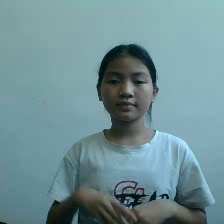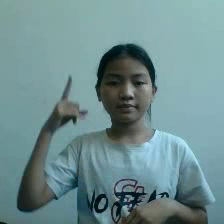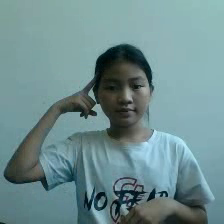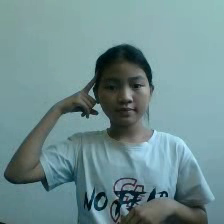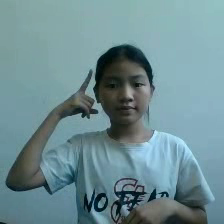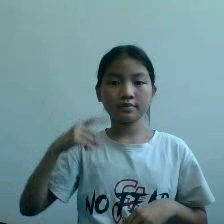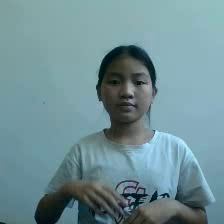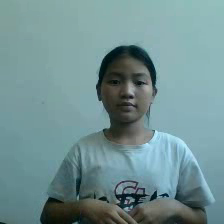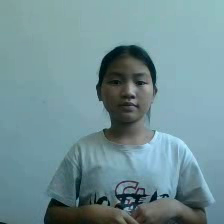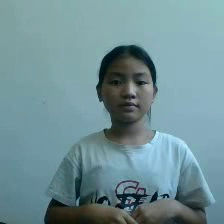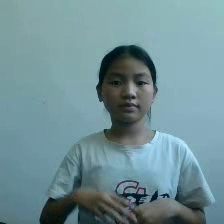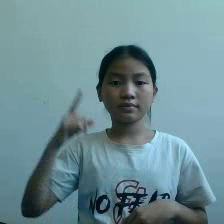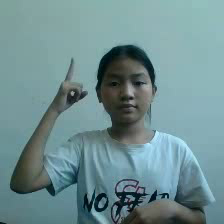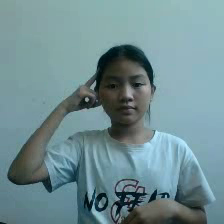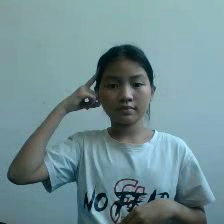Đầu